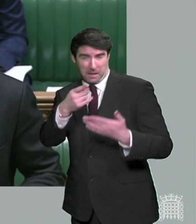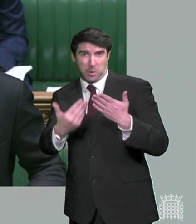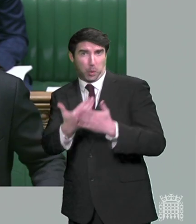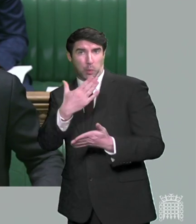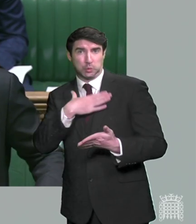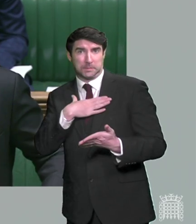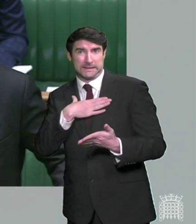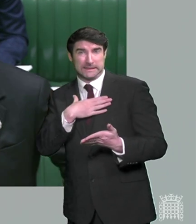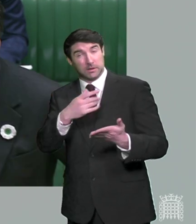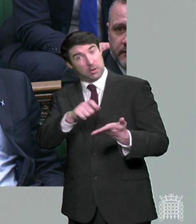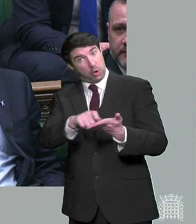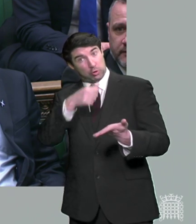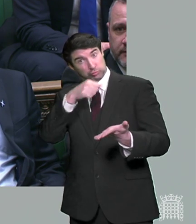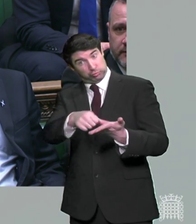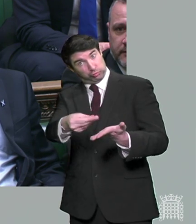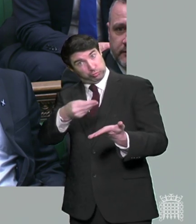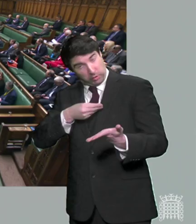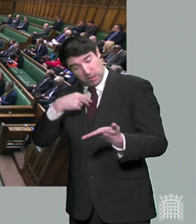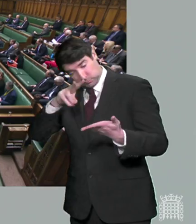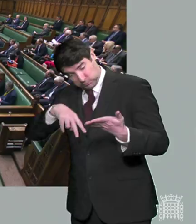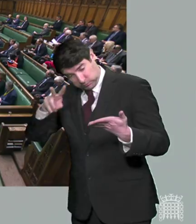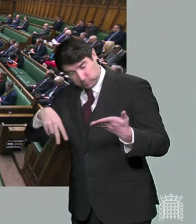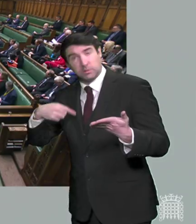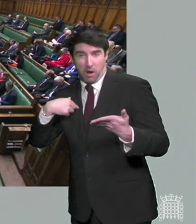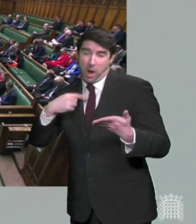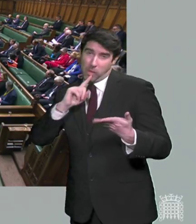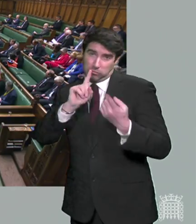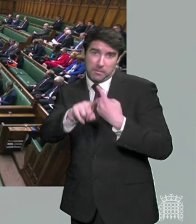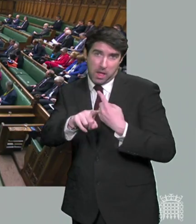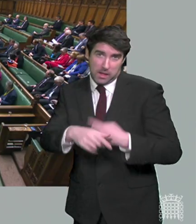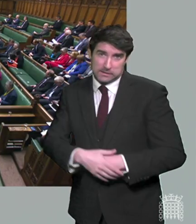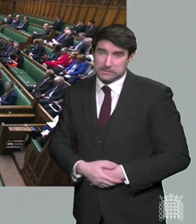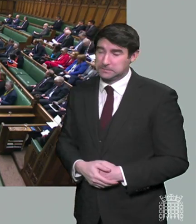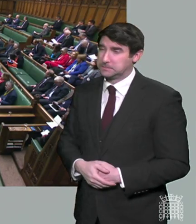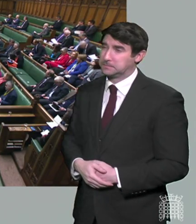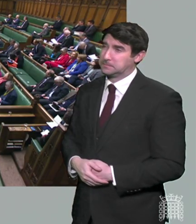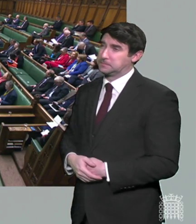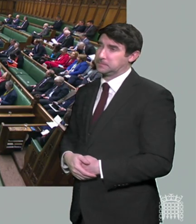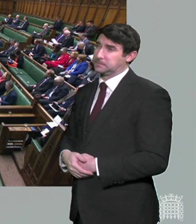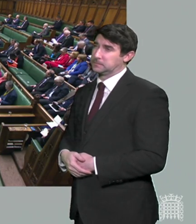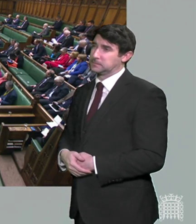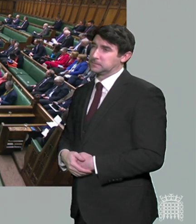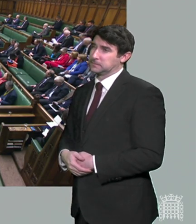If he would please write to me, I will be grateful for the opportunity to look into it.